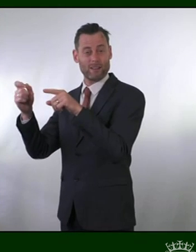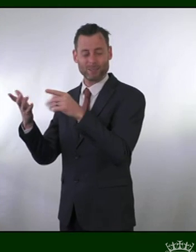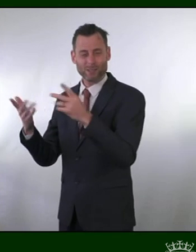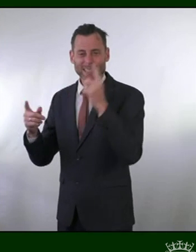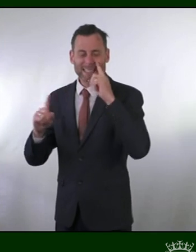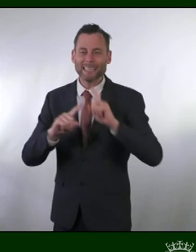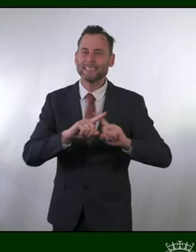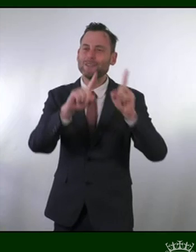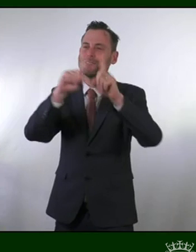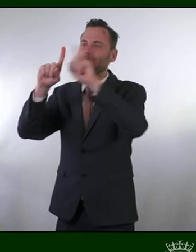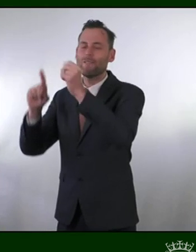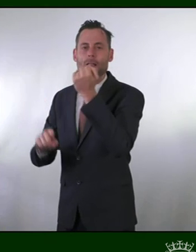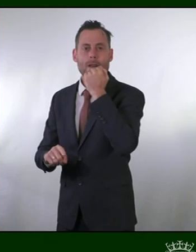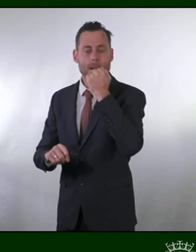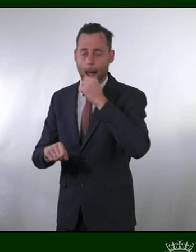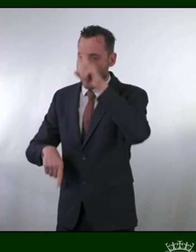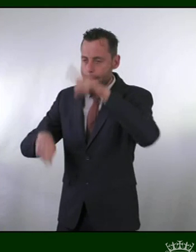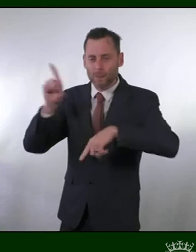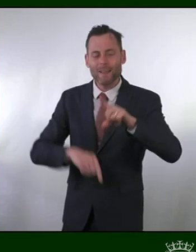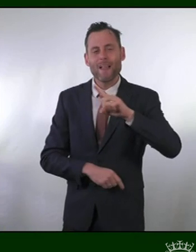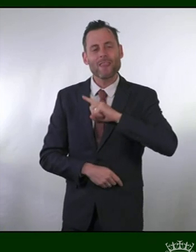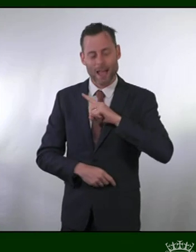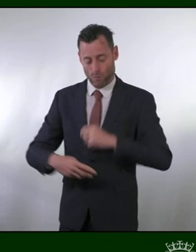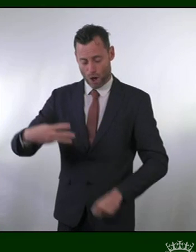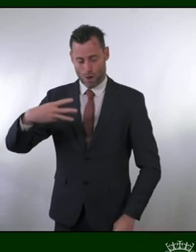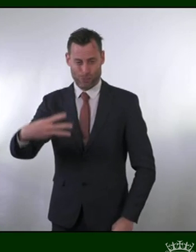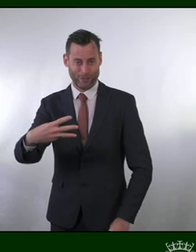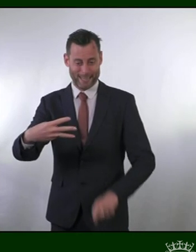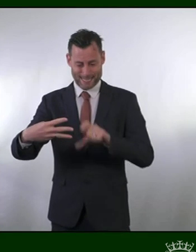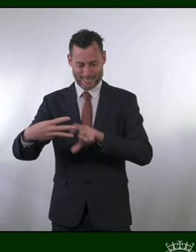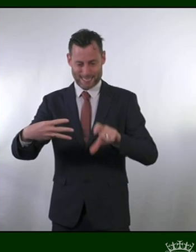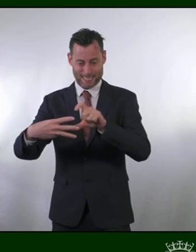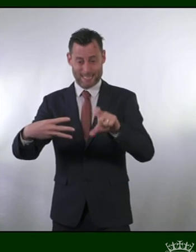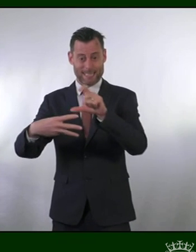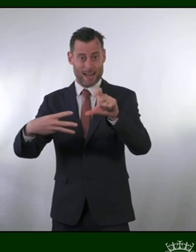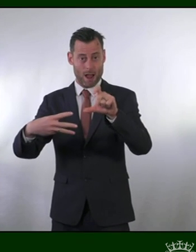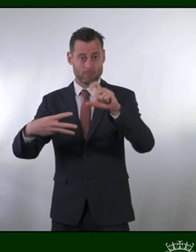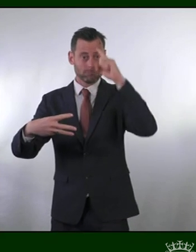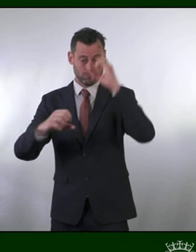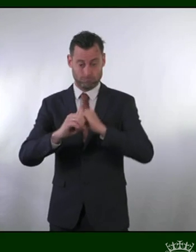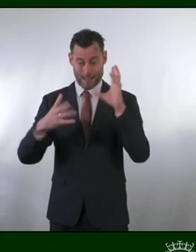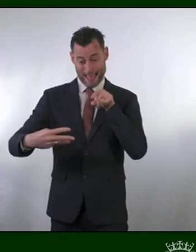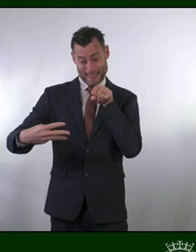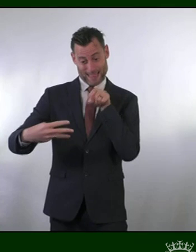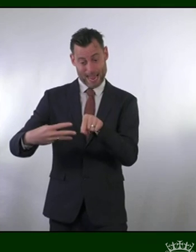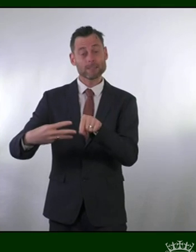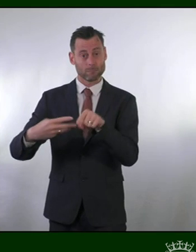That is why the three-tiered approach that we set out on Monday, which the right hon.